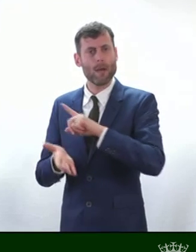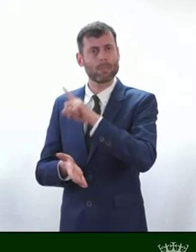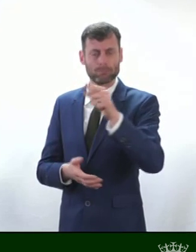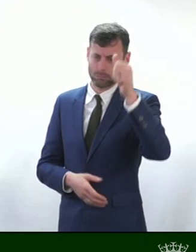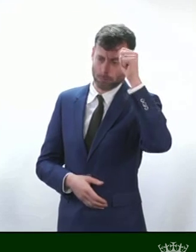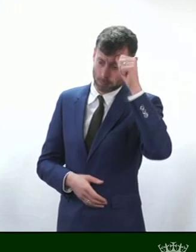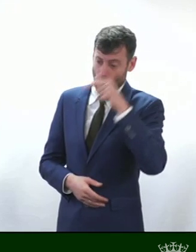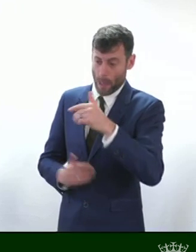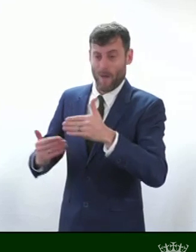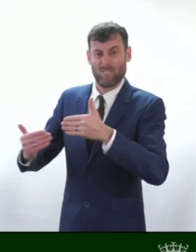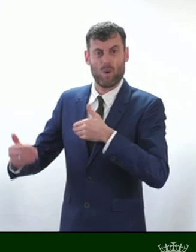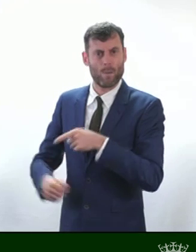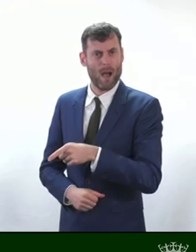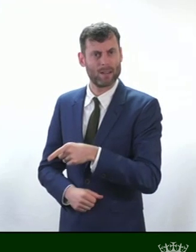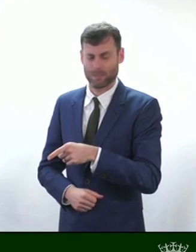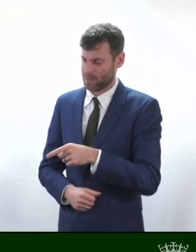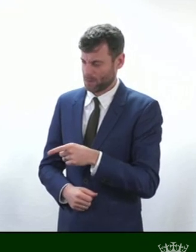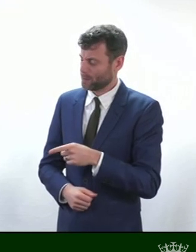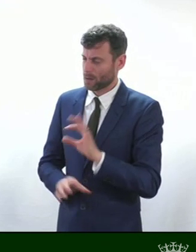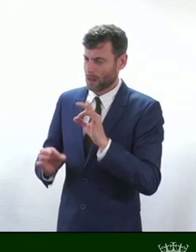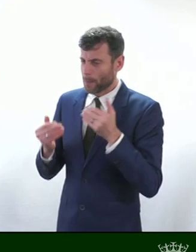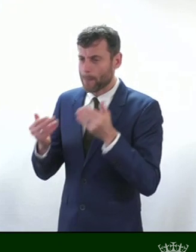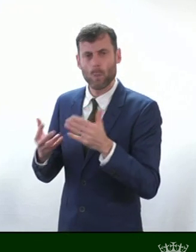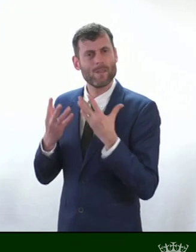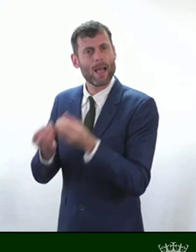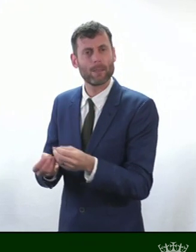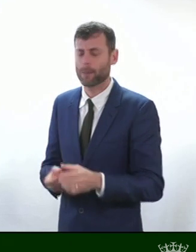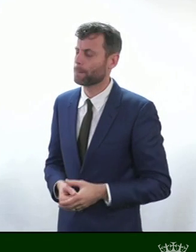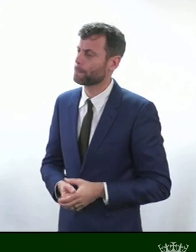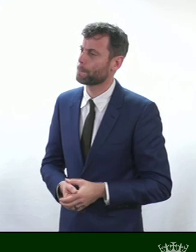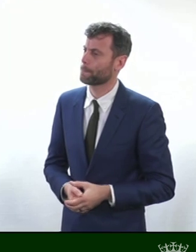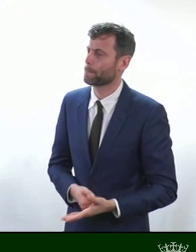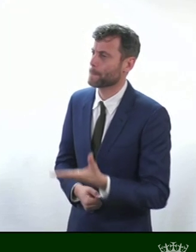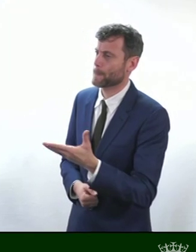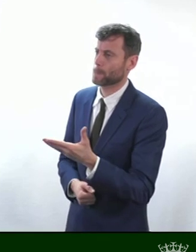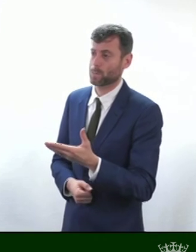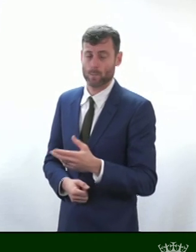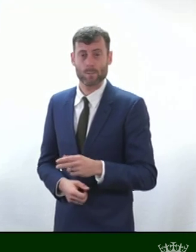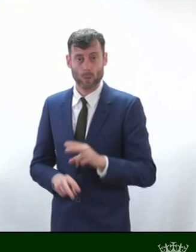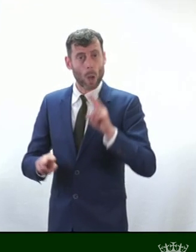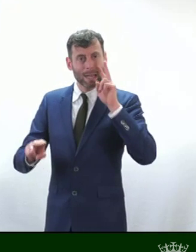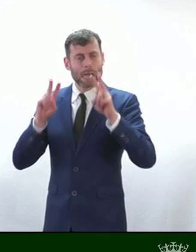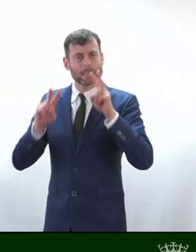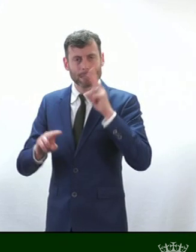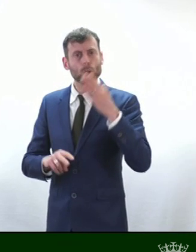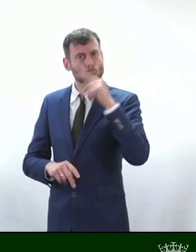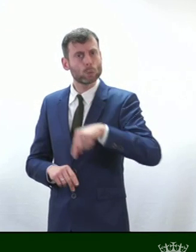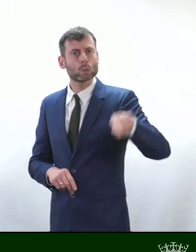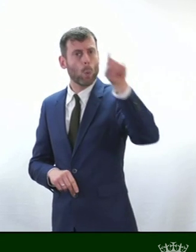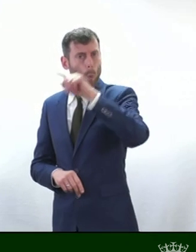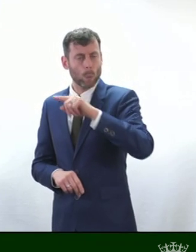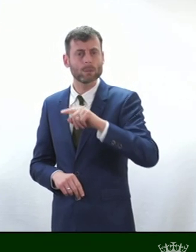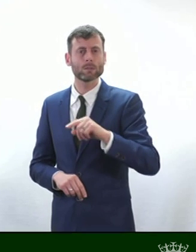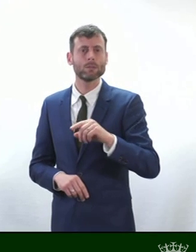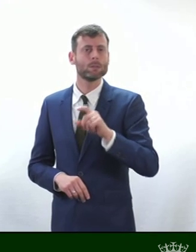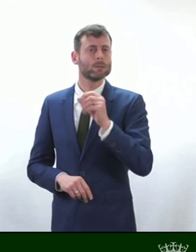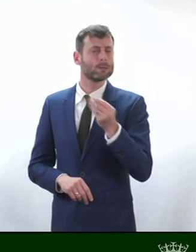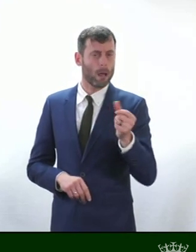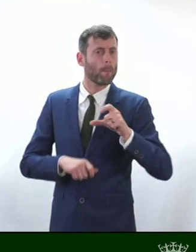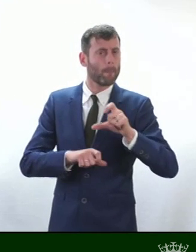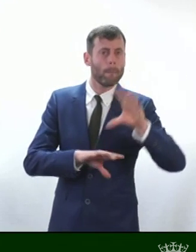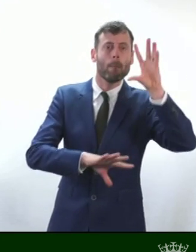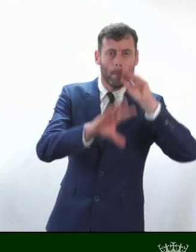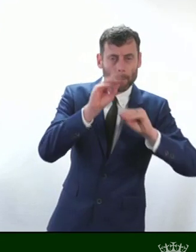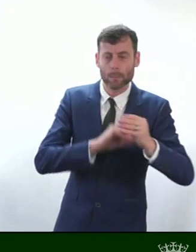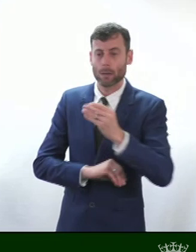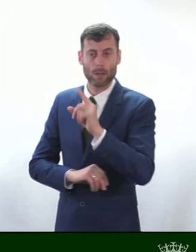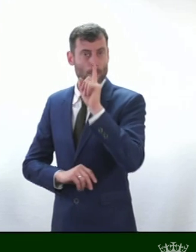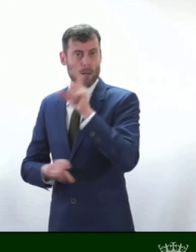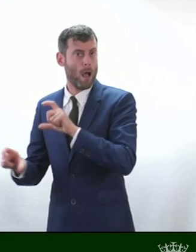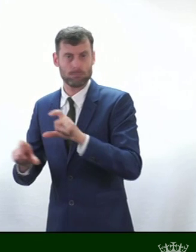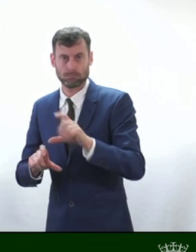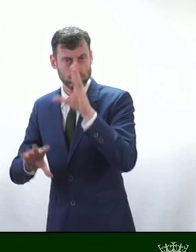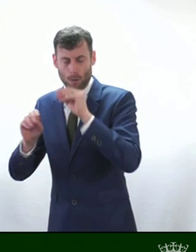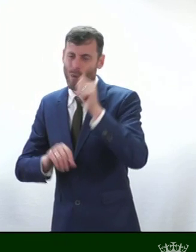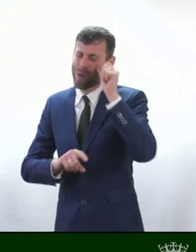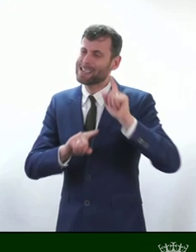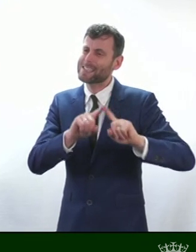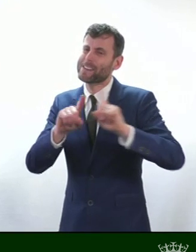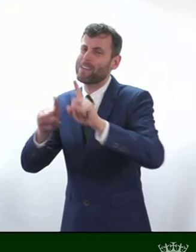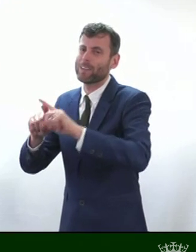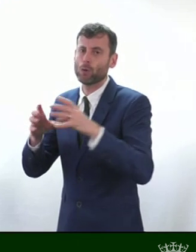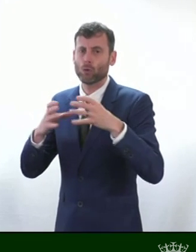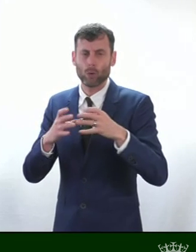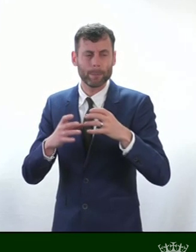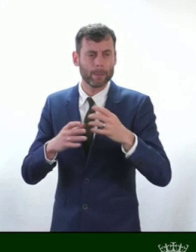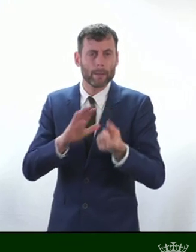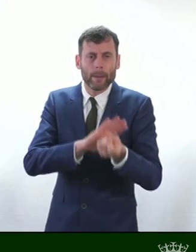I share the hon. Lady’s anxiety about the impact of differential learning on kids in our schools across the country, because there is no doubt that different groups have been affected in different ways by the pandemic.